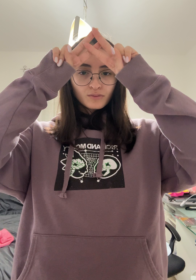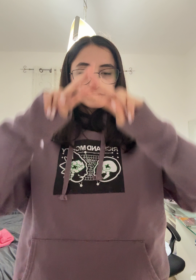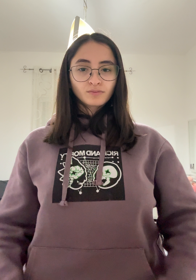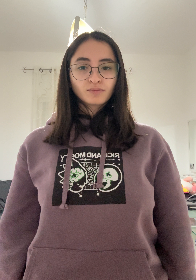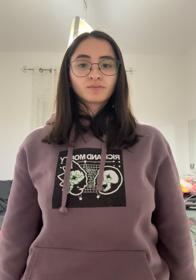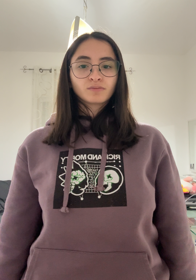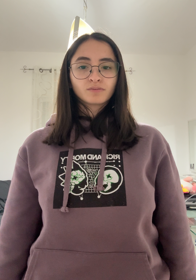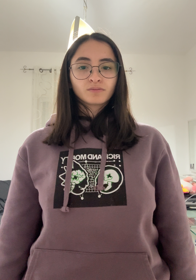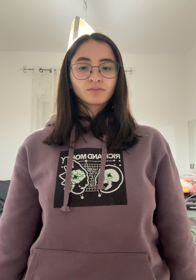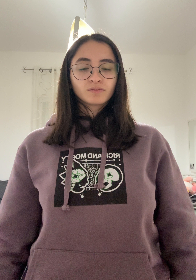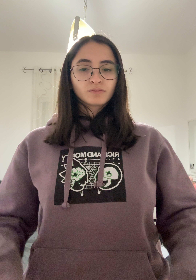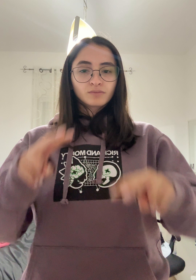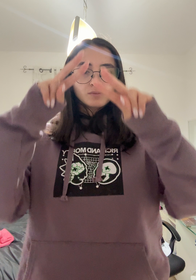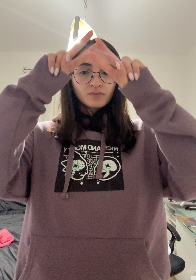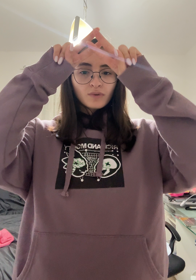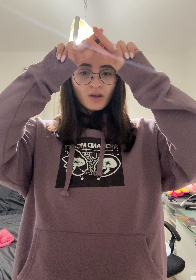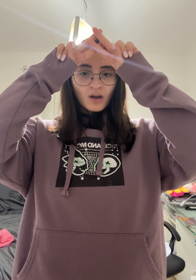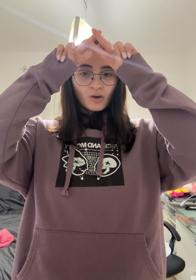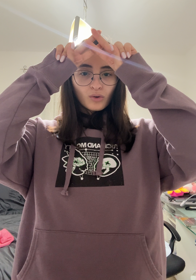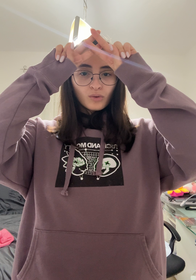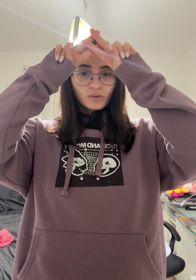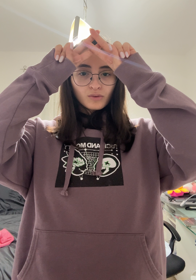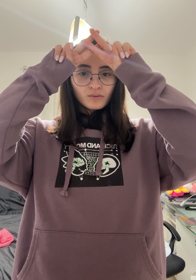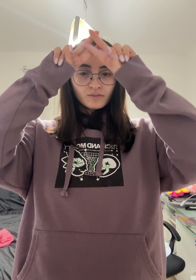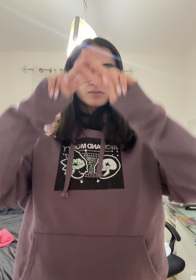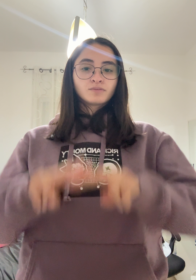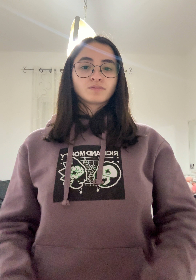אחות מקצוע